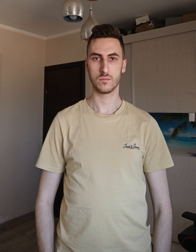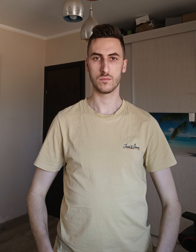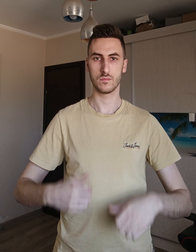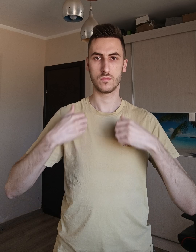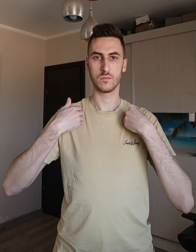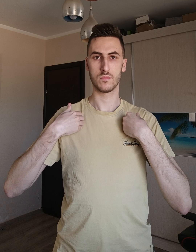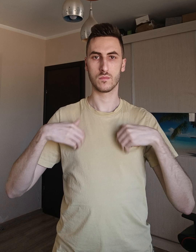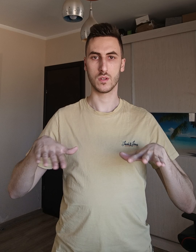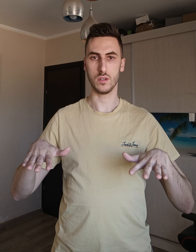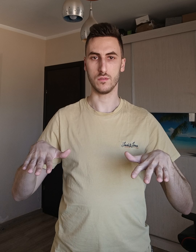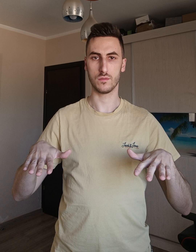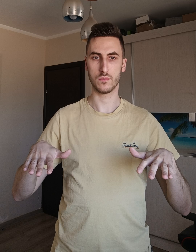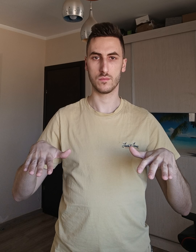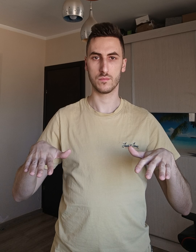עייף